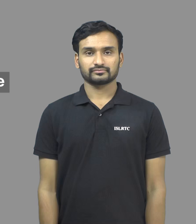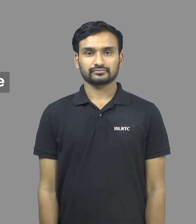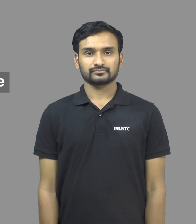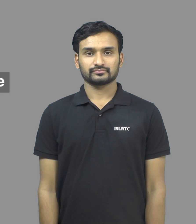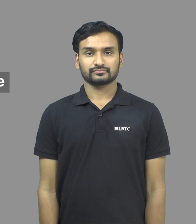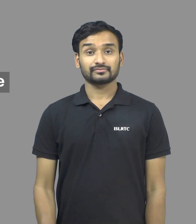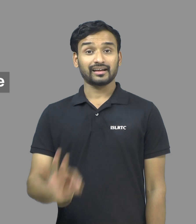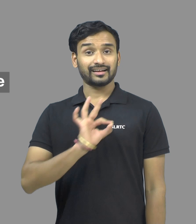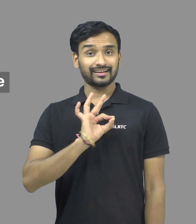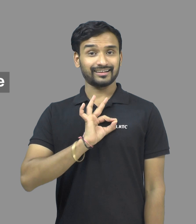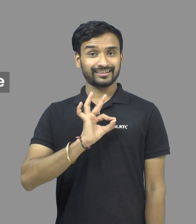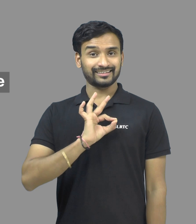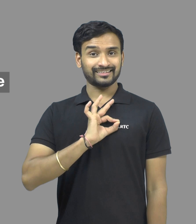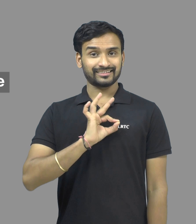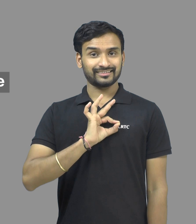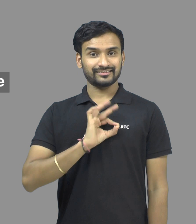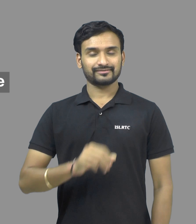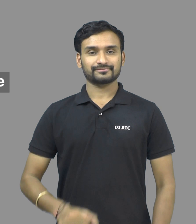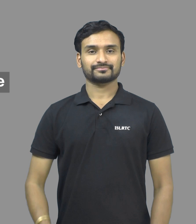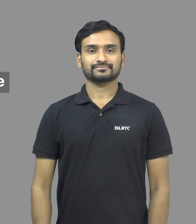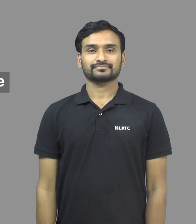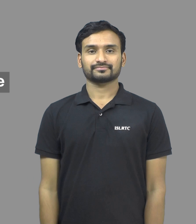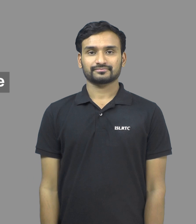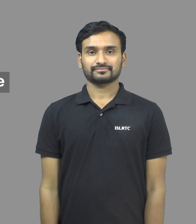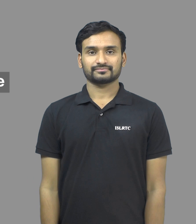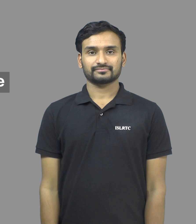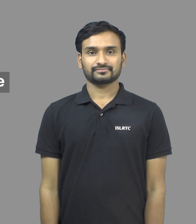Favourite